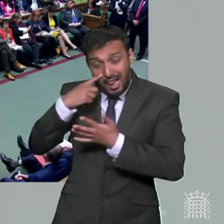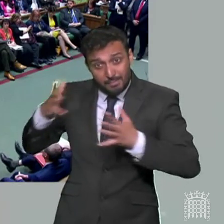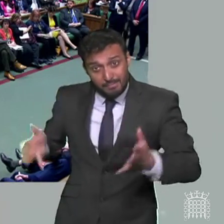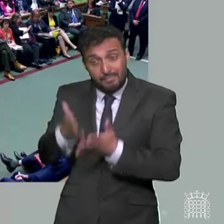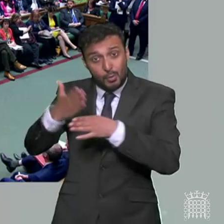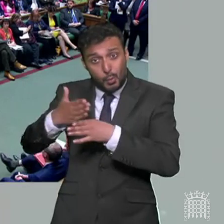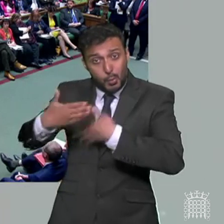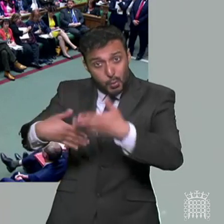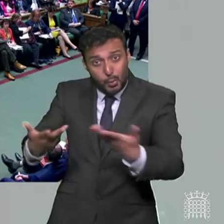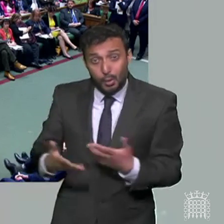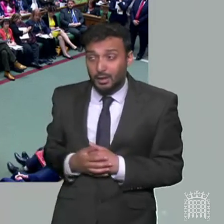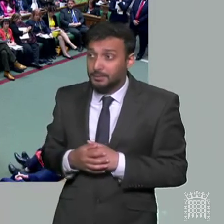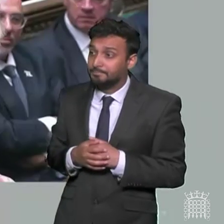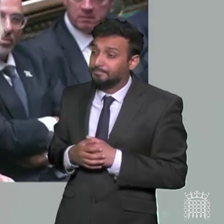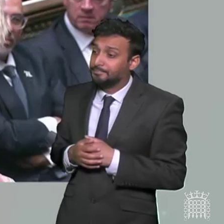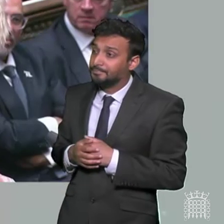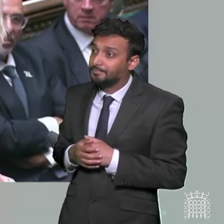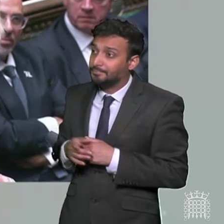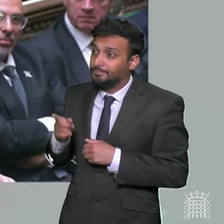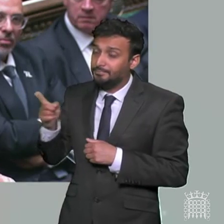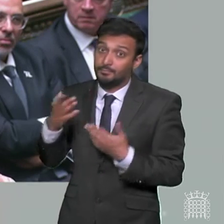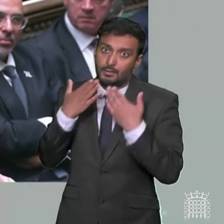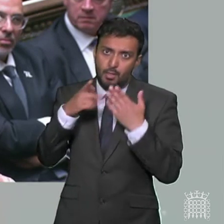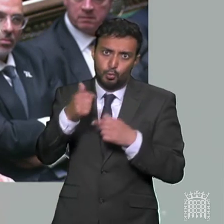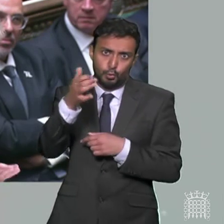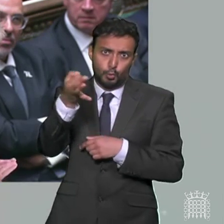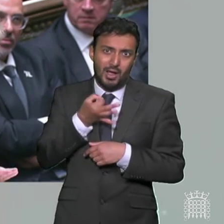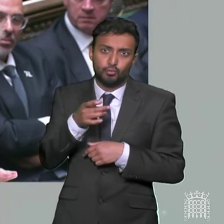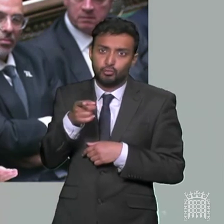I thank the honourable Member for his excellent question.